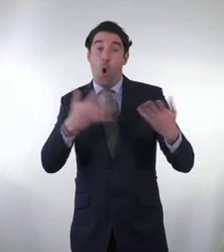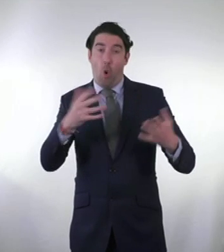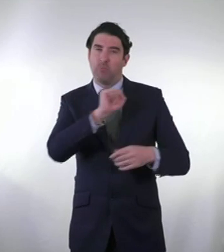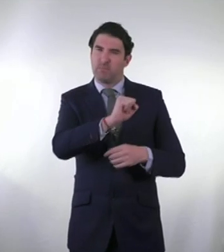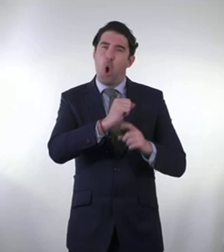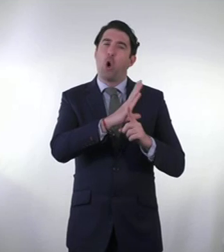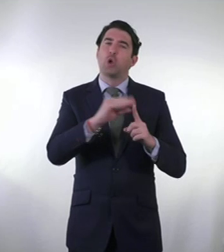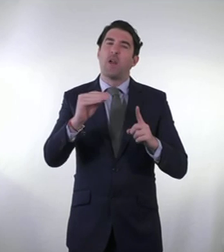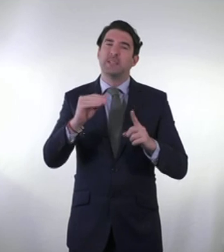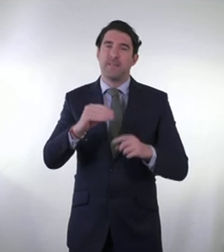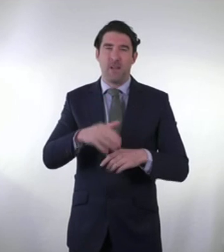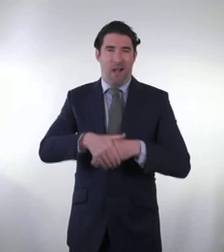Or is it all of the above?